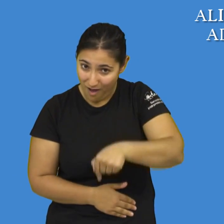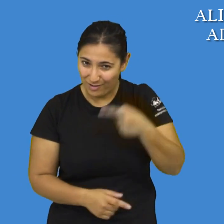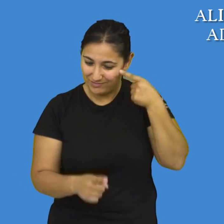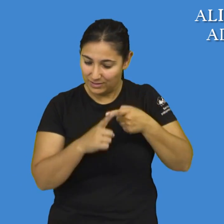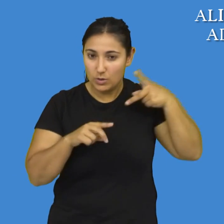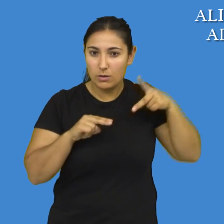objetivo